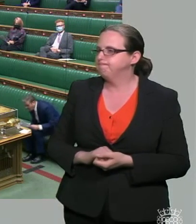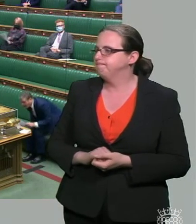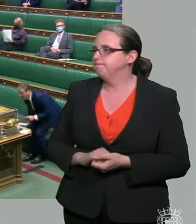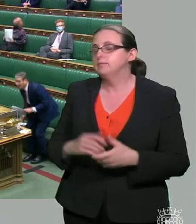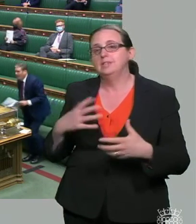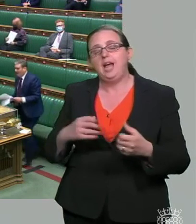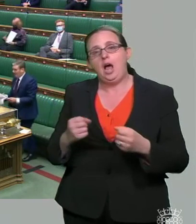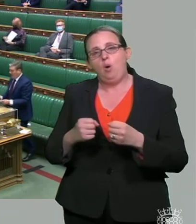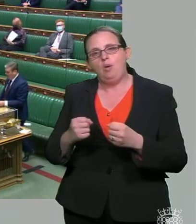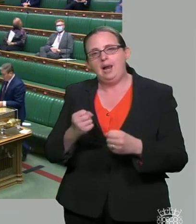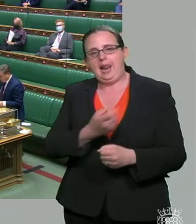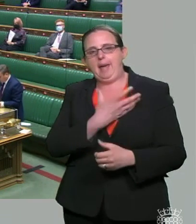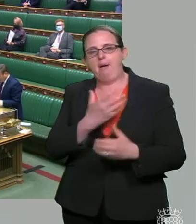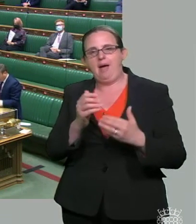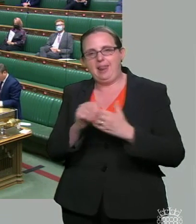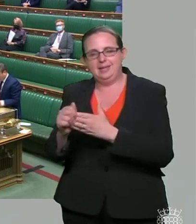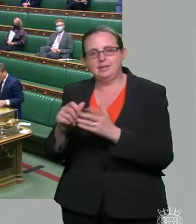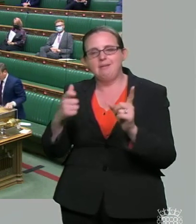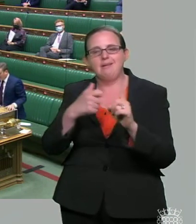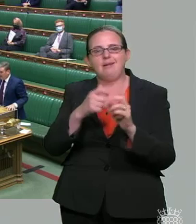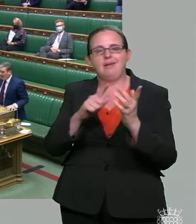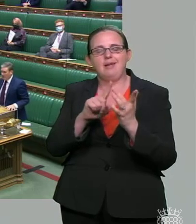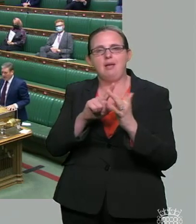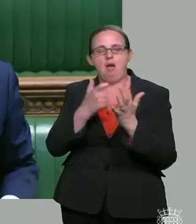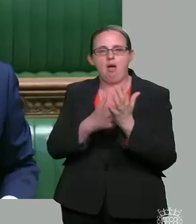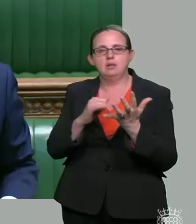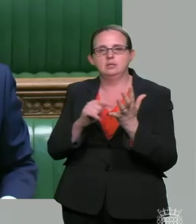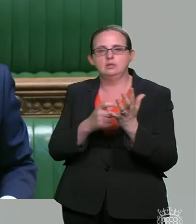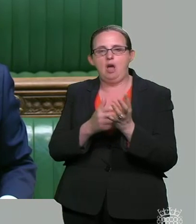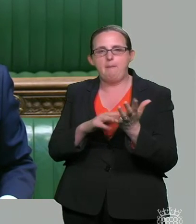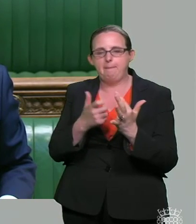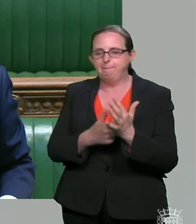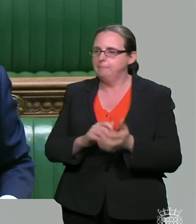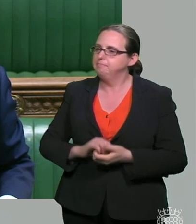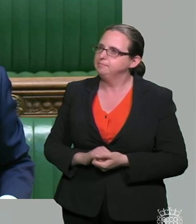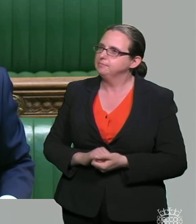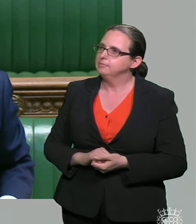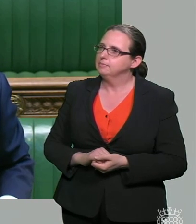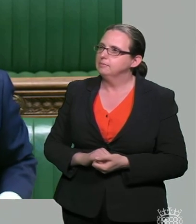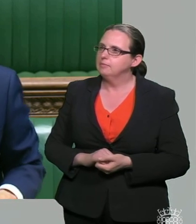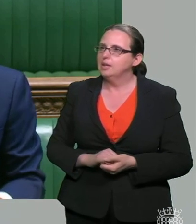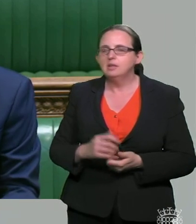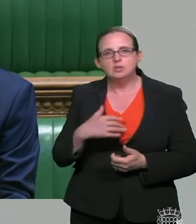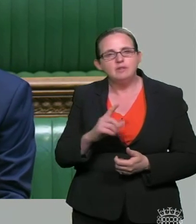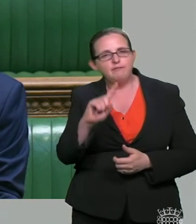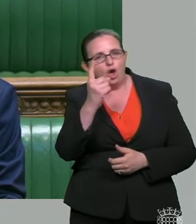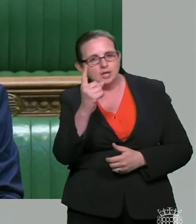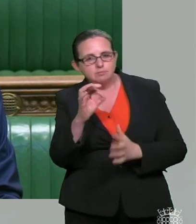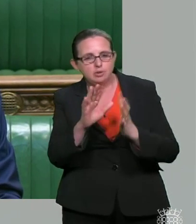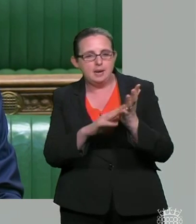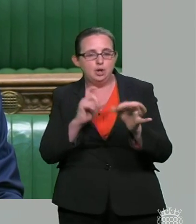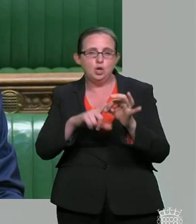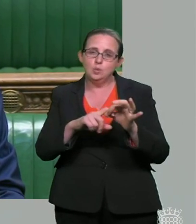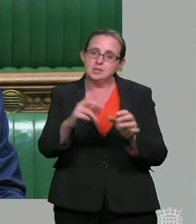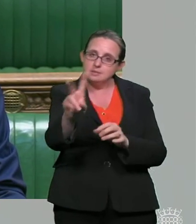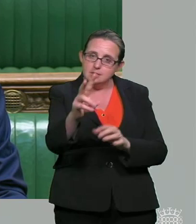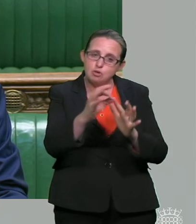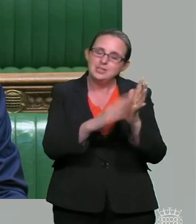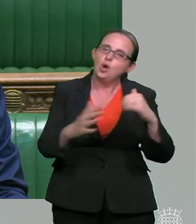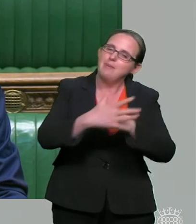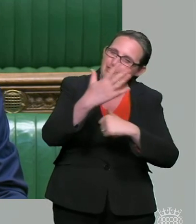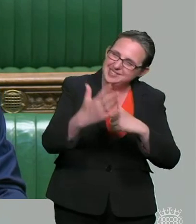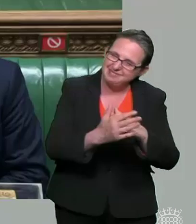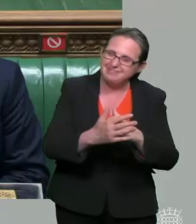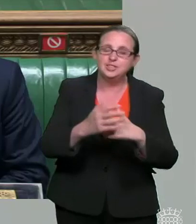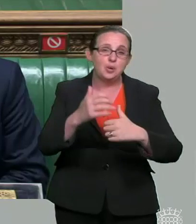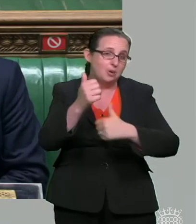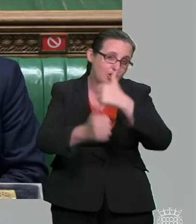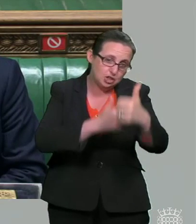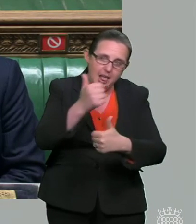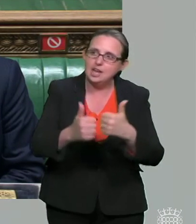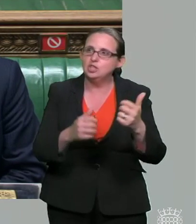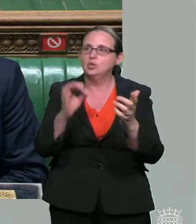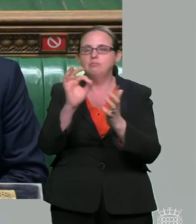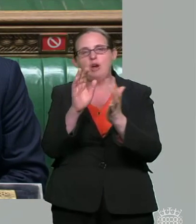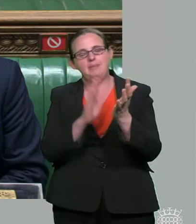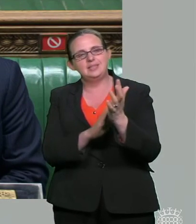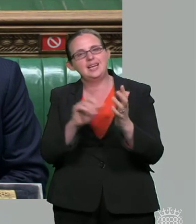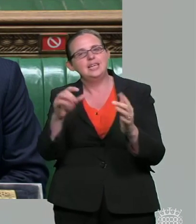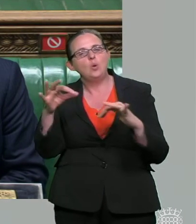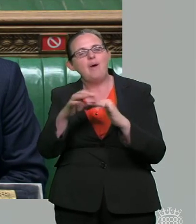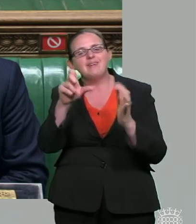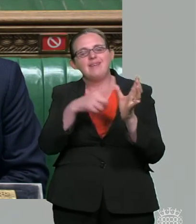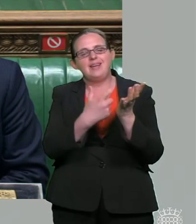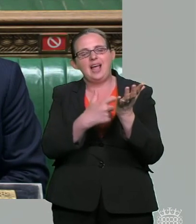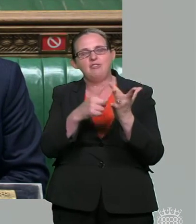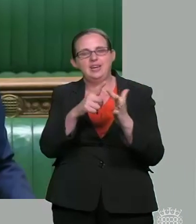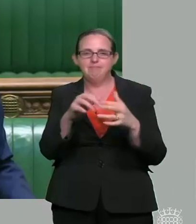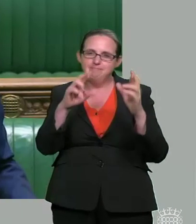This is the first PMQs since the Prime Minister and Carrie got married, so may I offer my warm congratulations to the Prime Minister and his wife and wish them a happy life together?